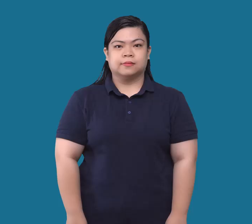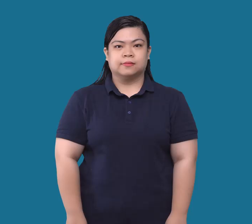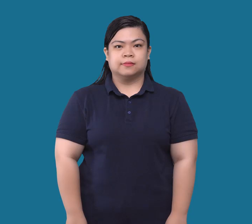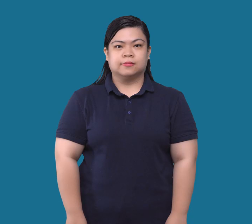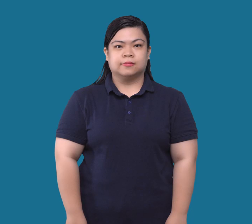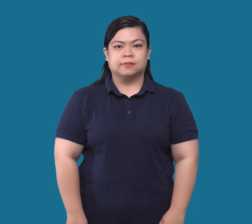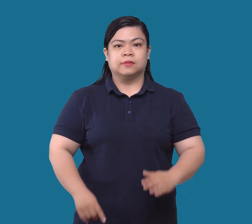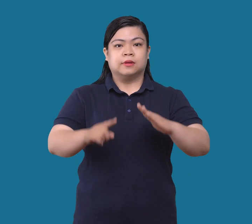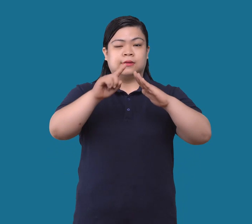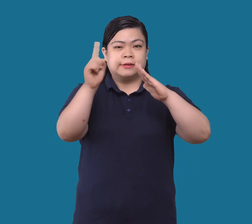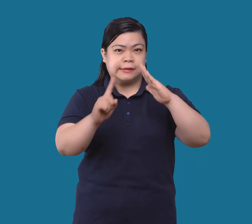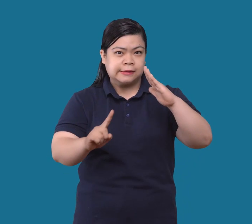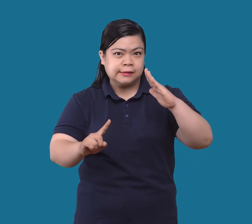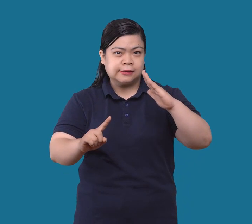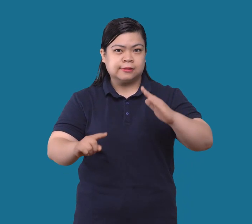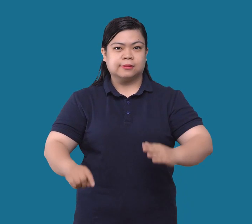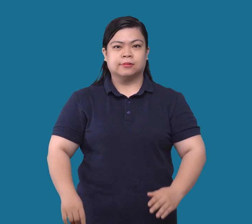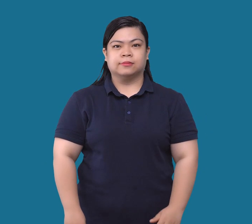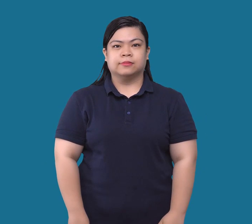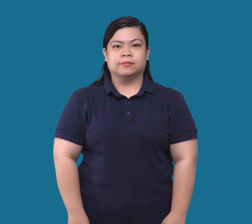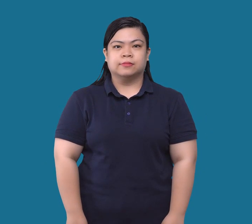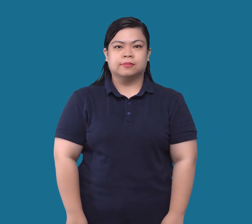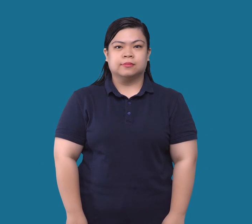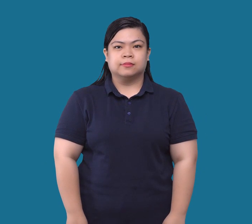thuỷ điện